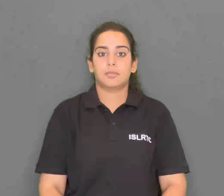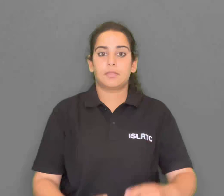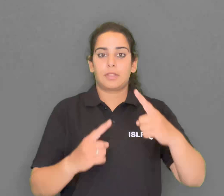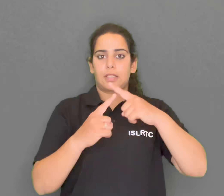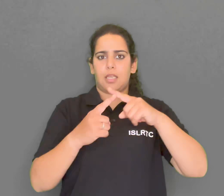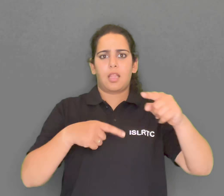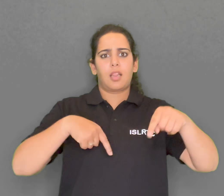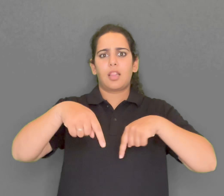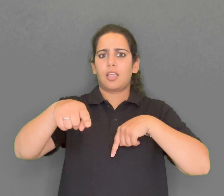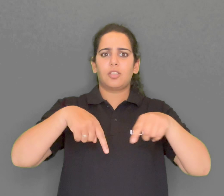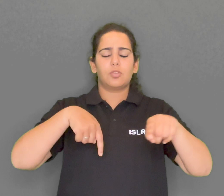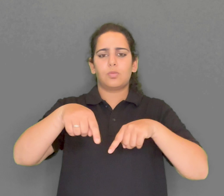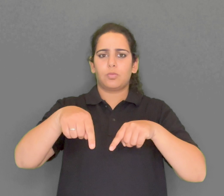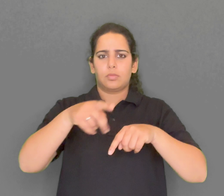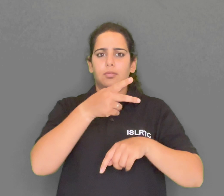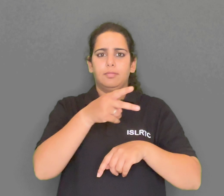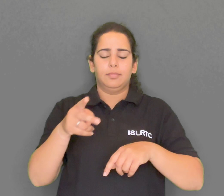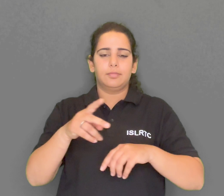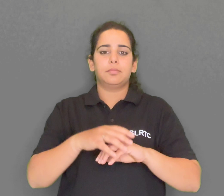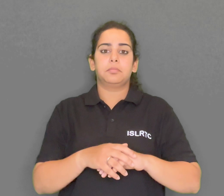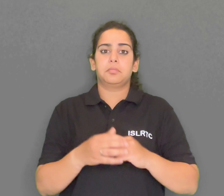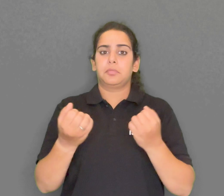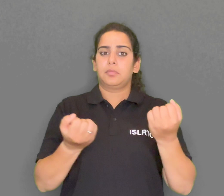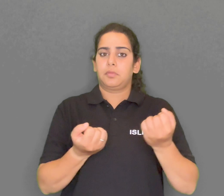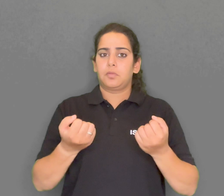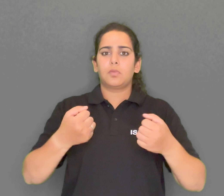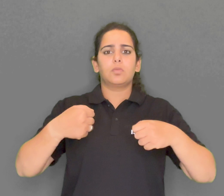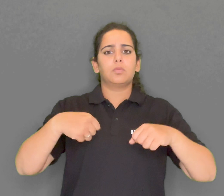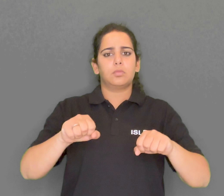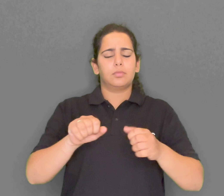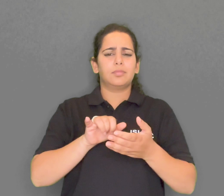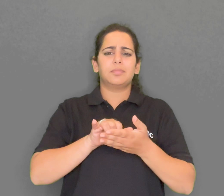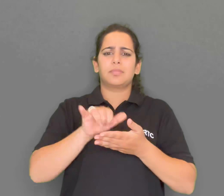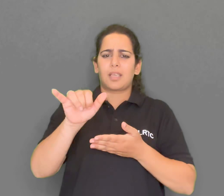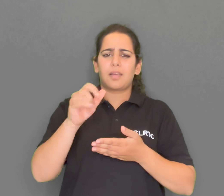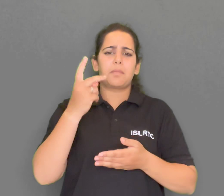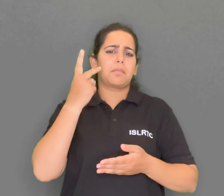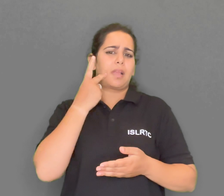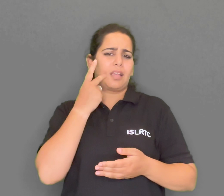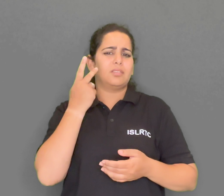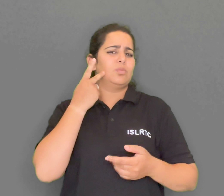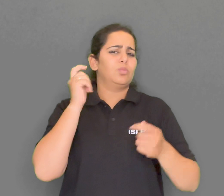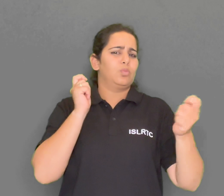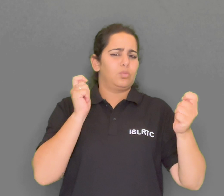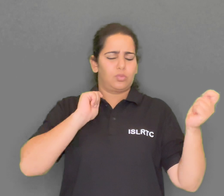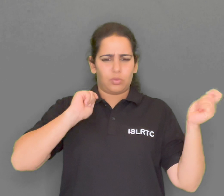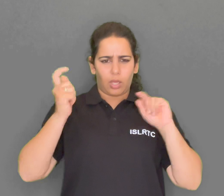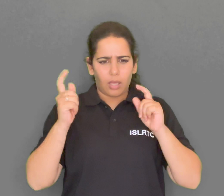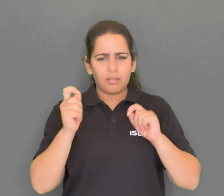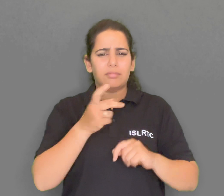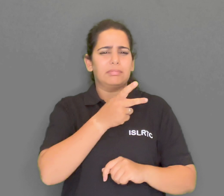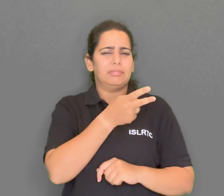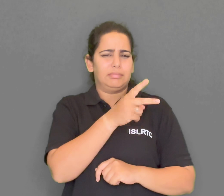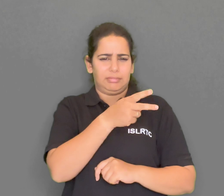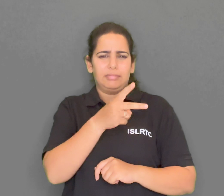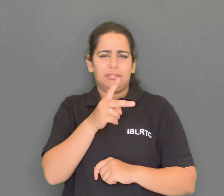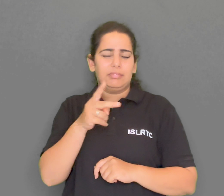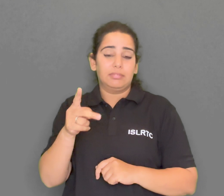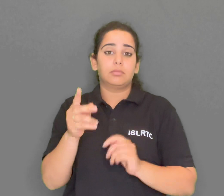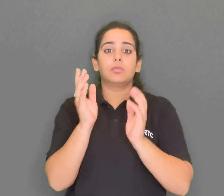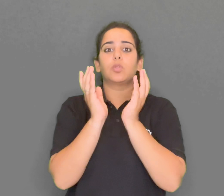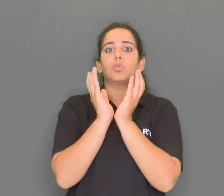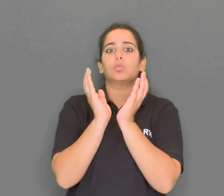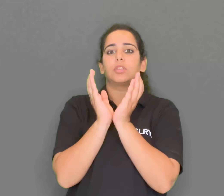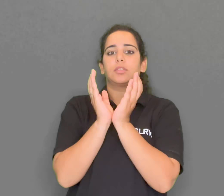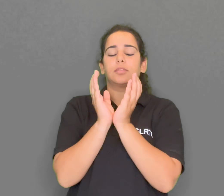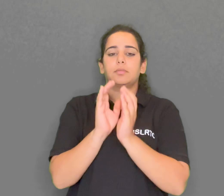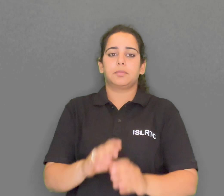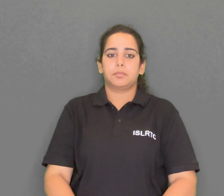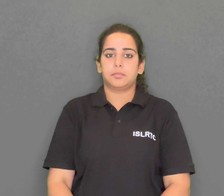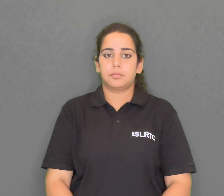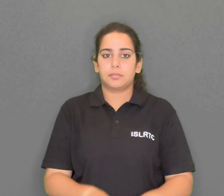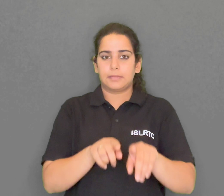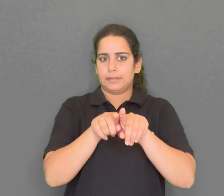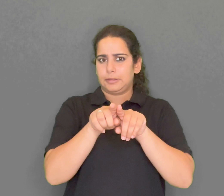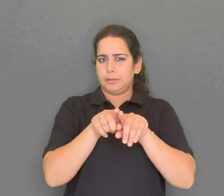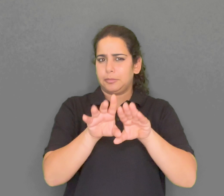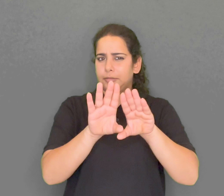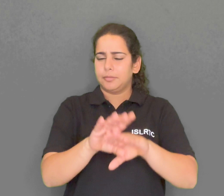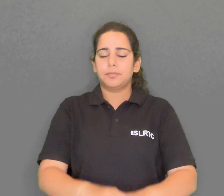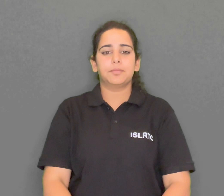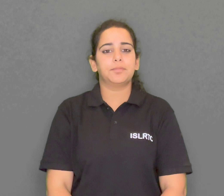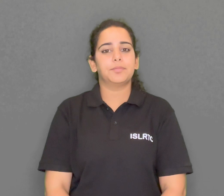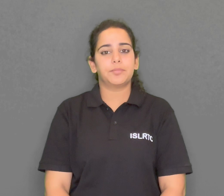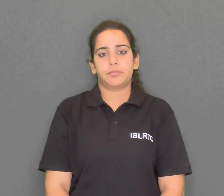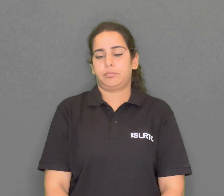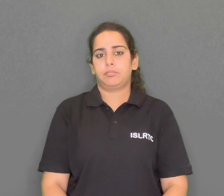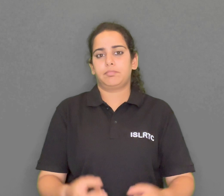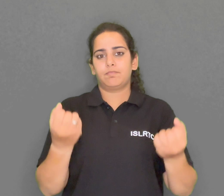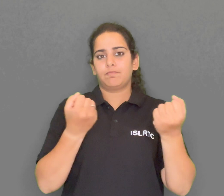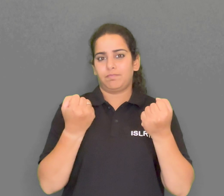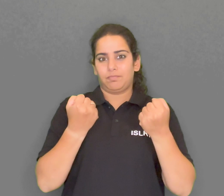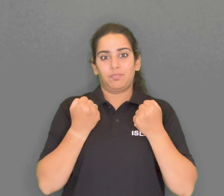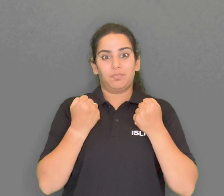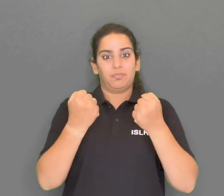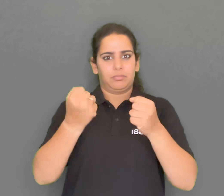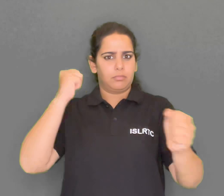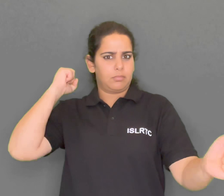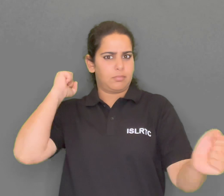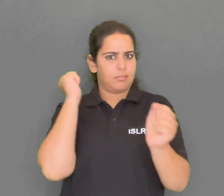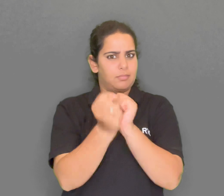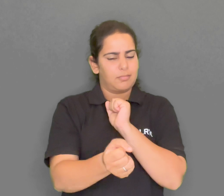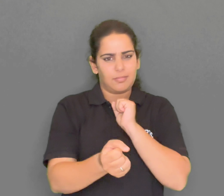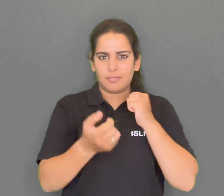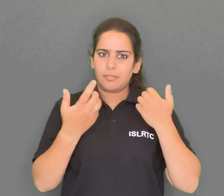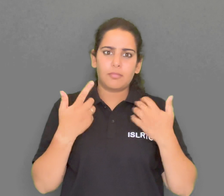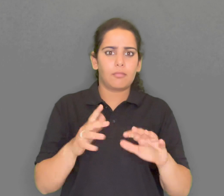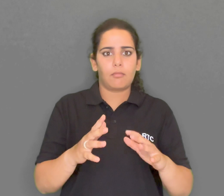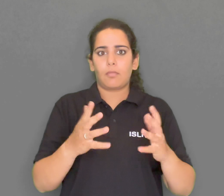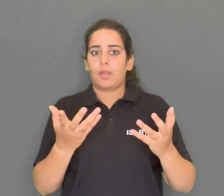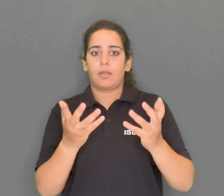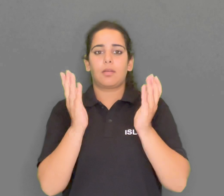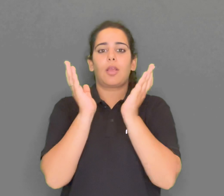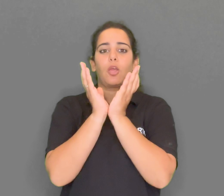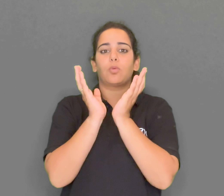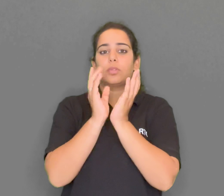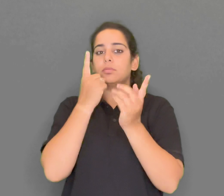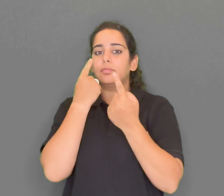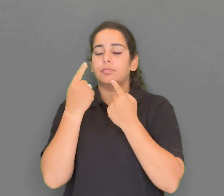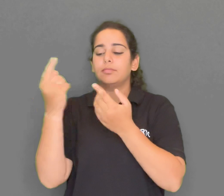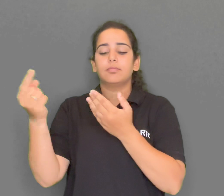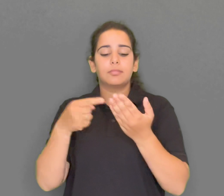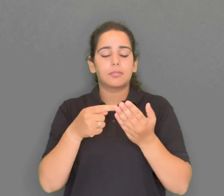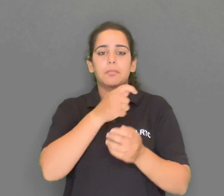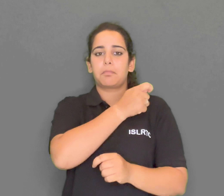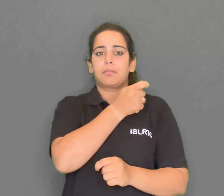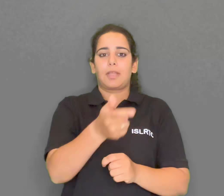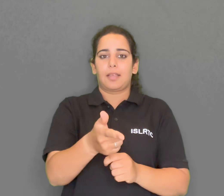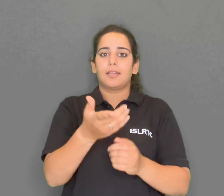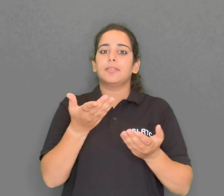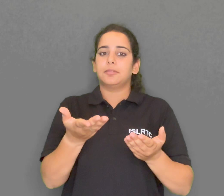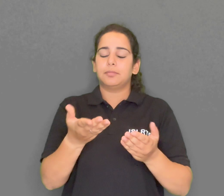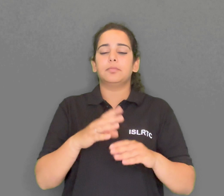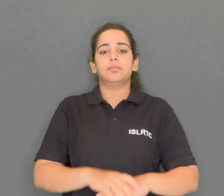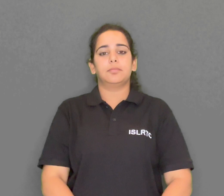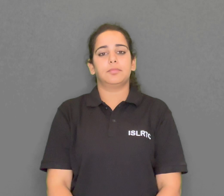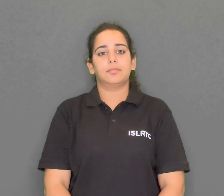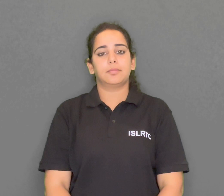Transportation Infrastructure The physical components and networks that enable the movement of people,goods and services in a society